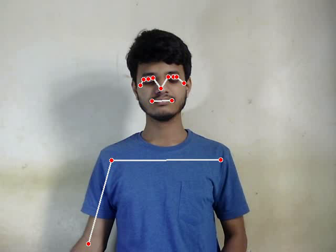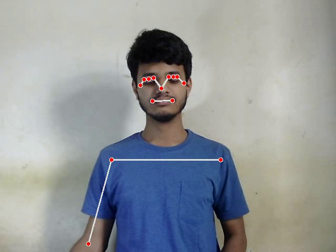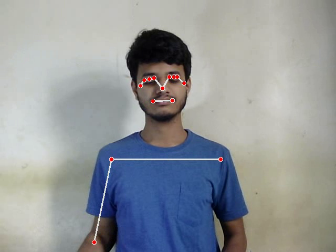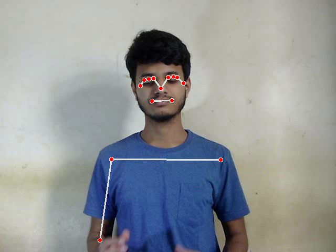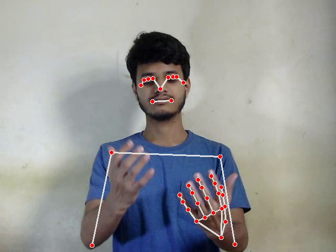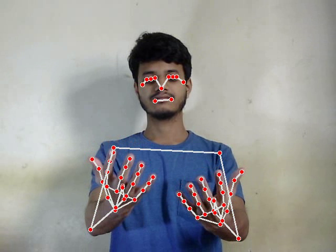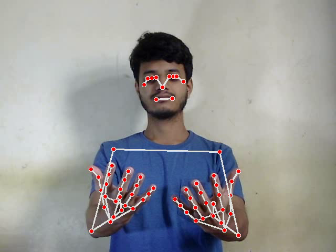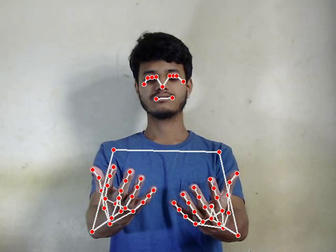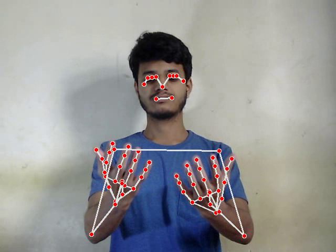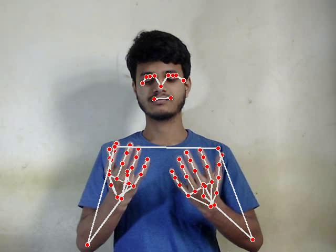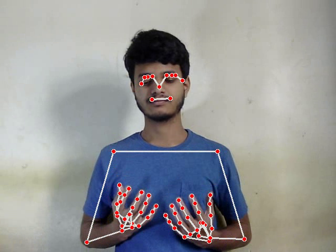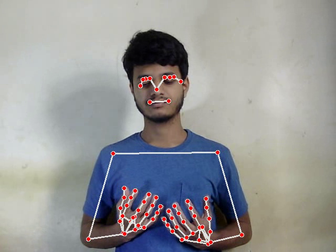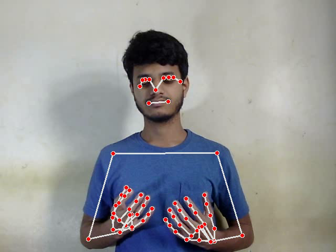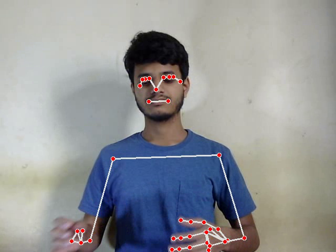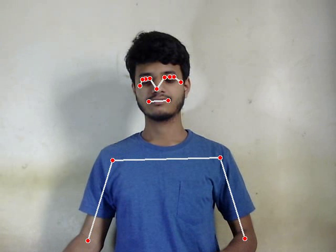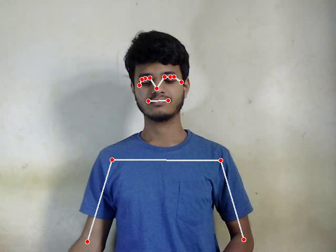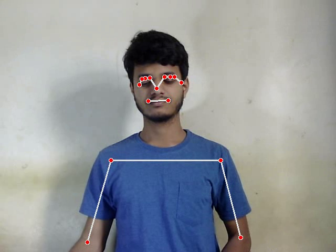want